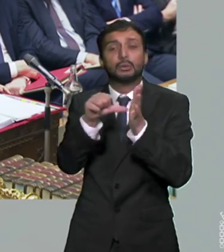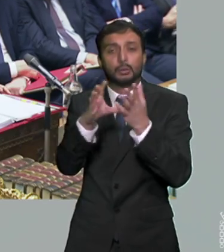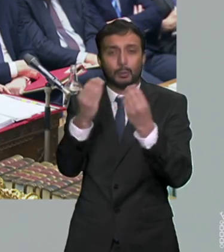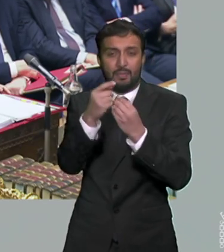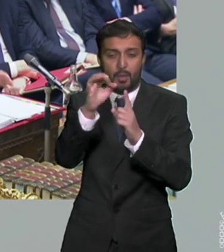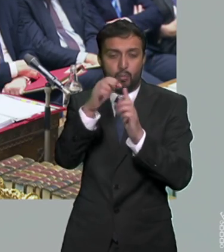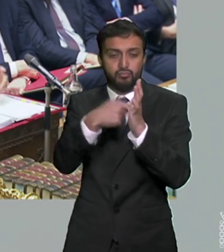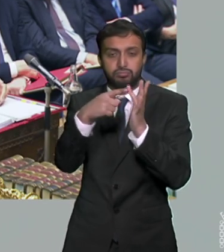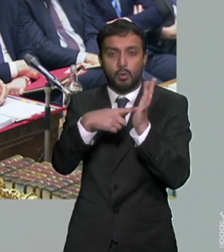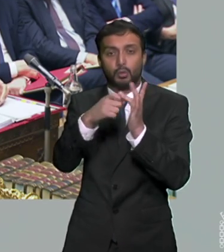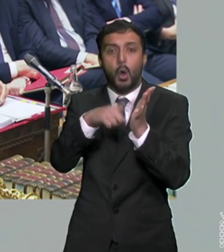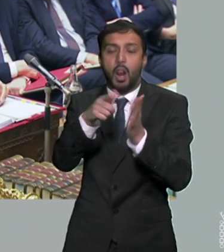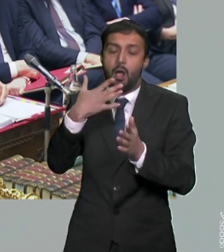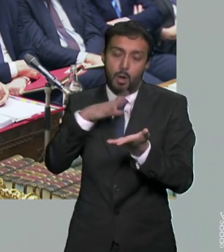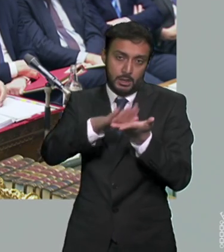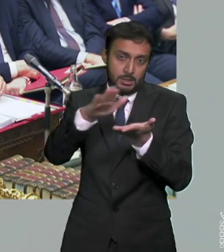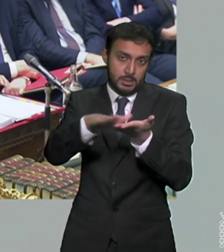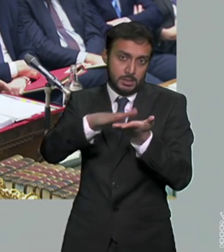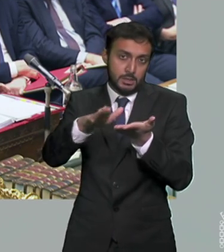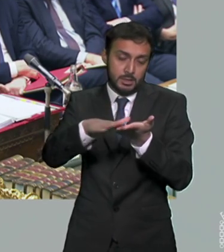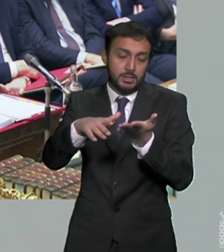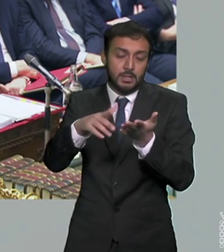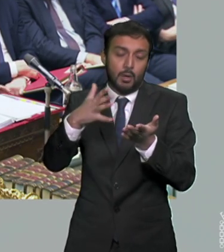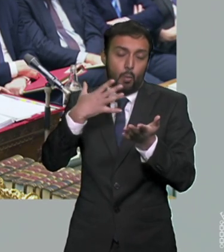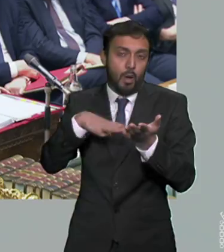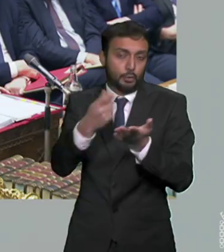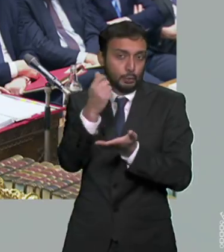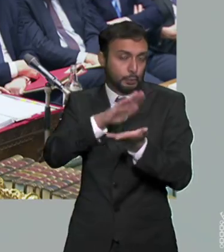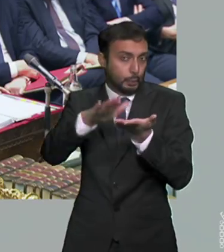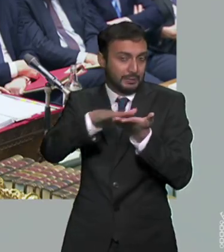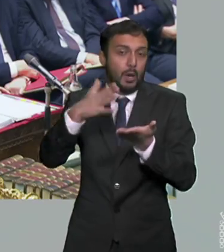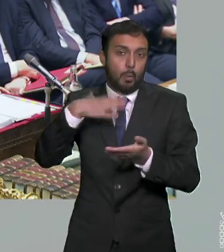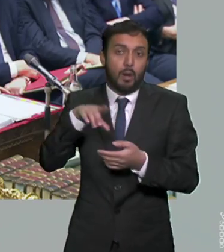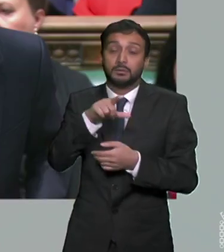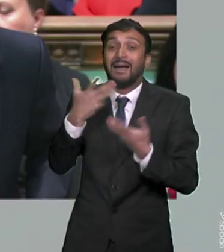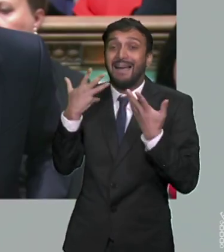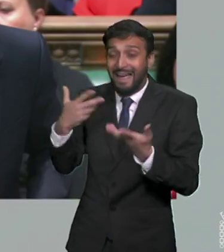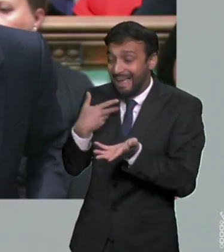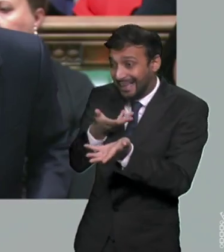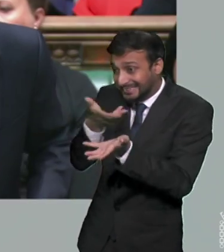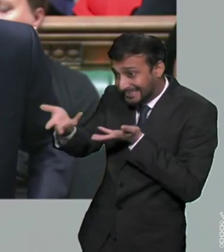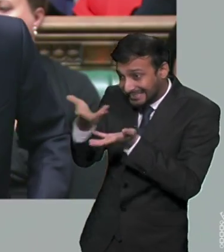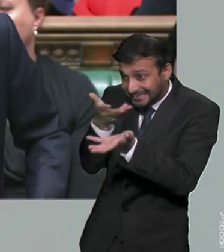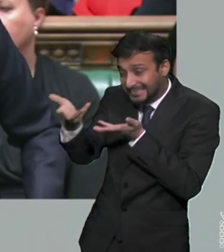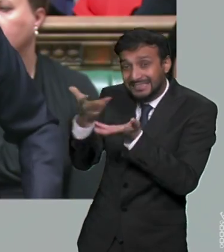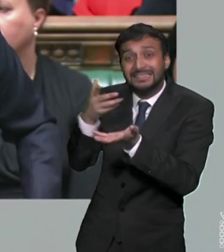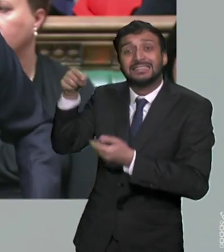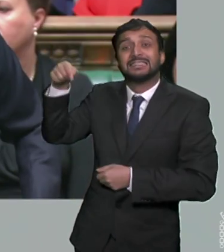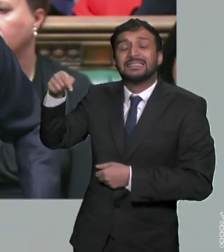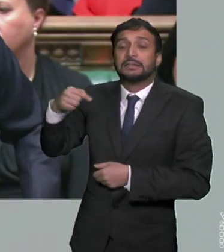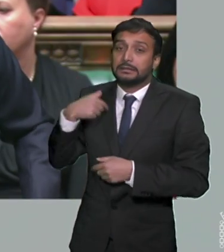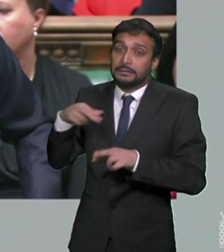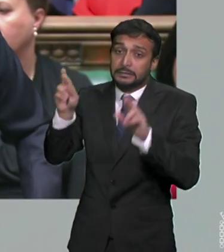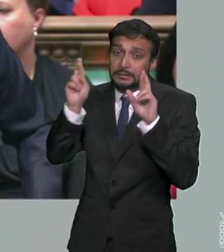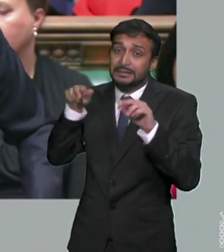I believe that if people enter into the talks that we are having in a spirit of good will and pragmatism, we can indeed find a way through.